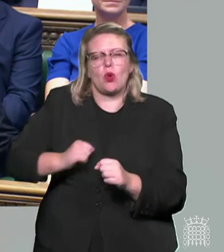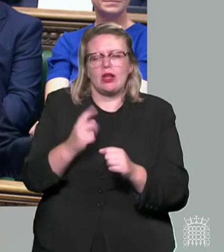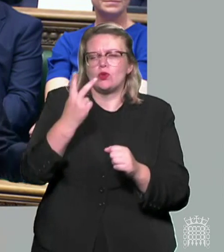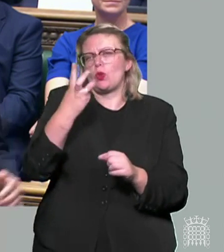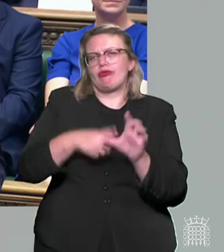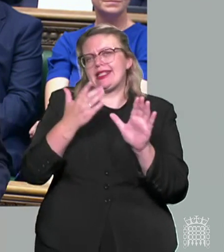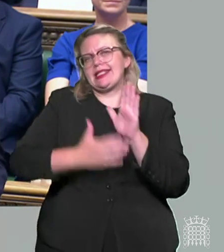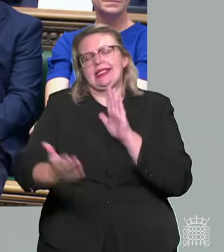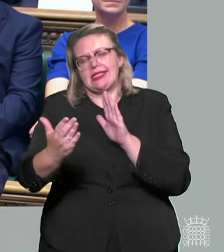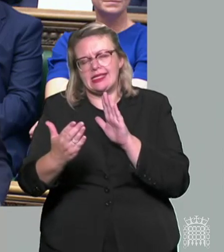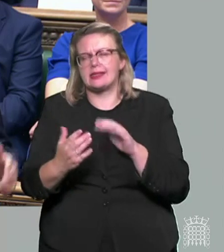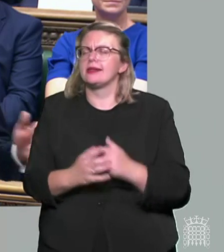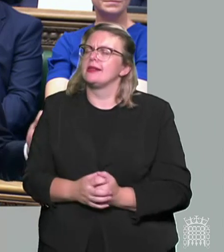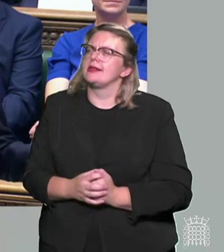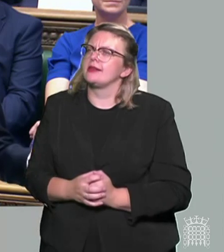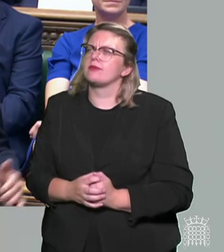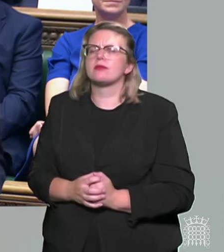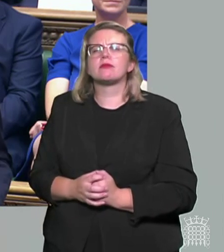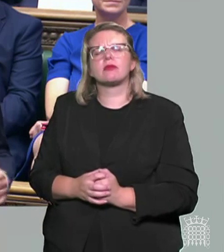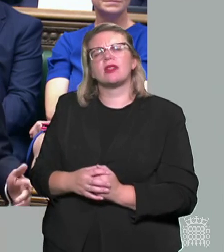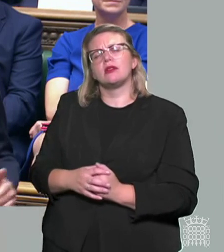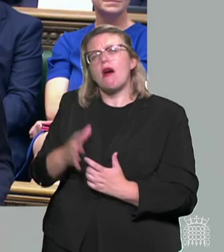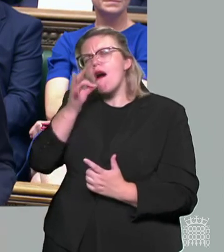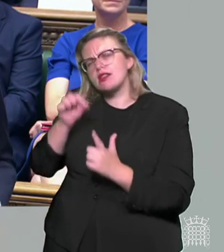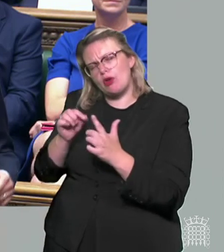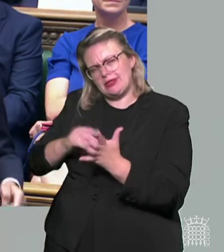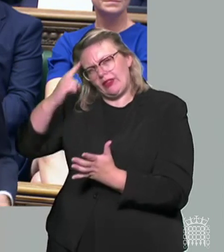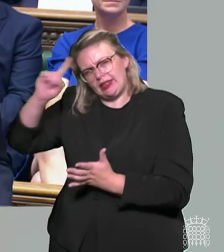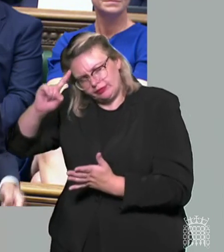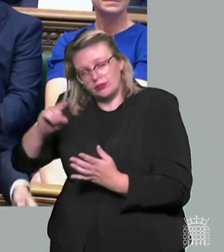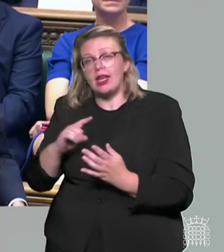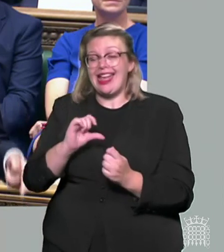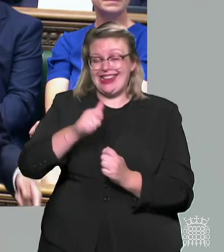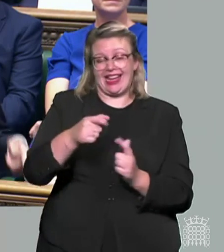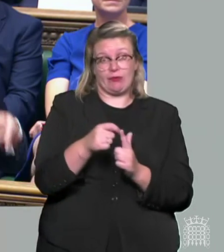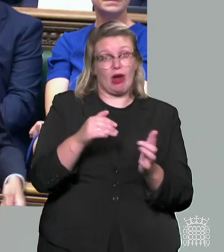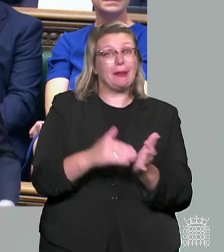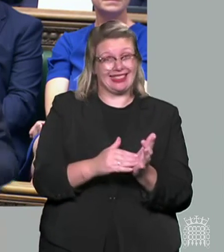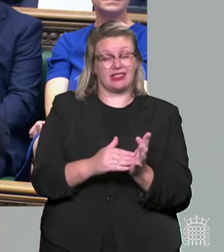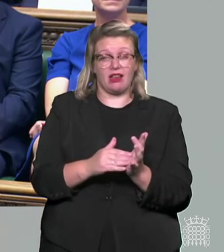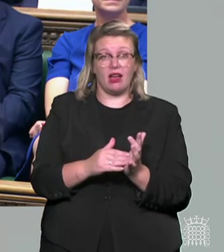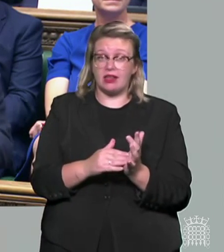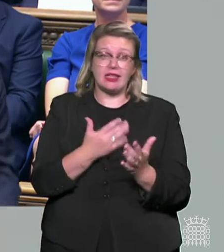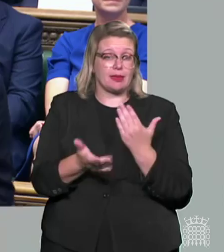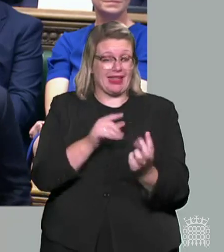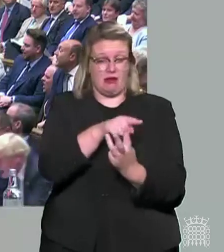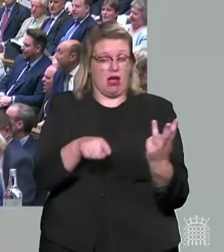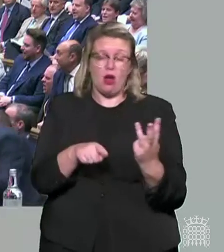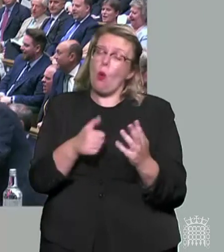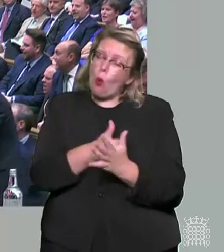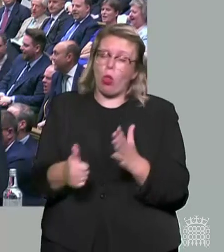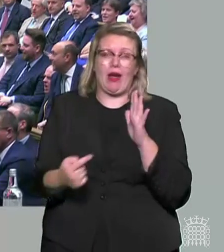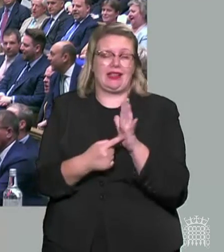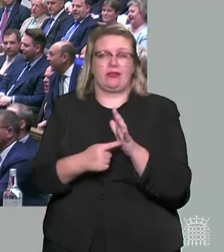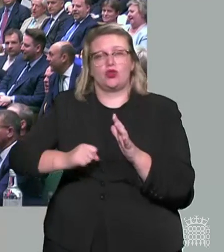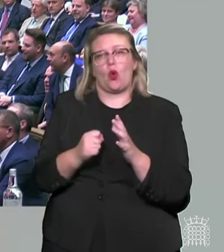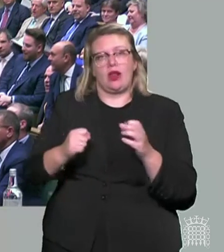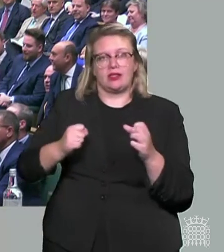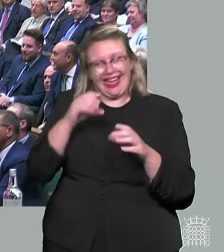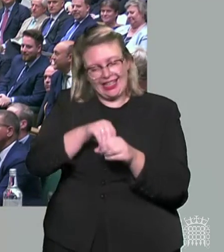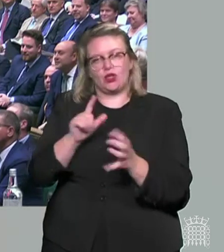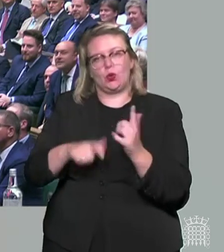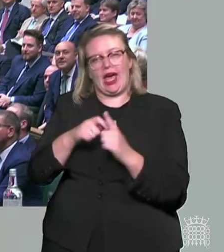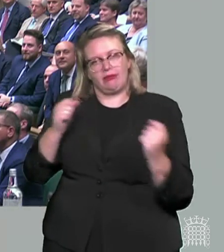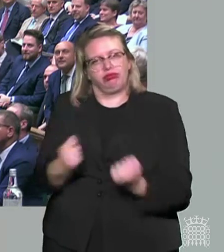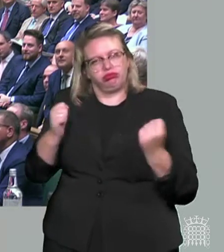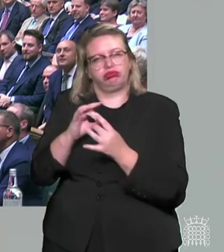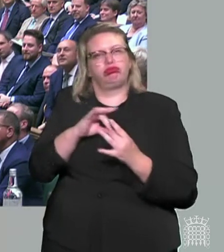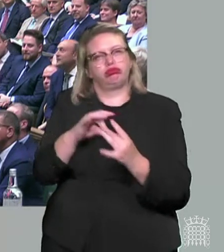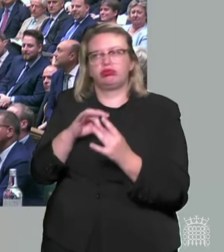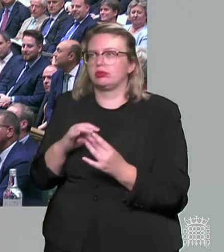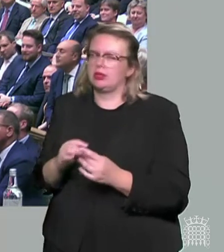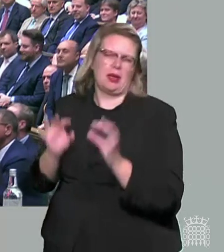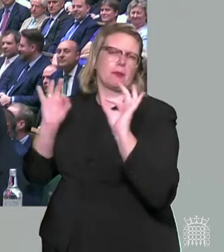Does my right honourable Friend the Prime Minister agree that whoever takes his job, and whatever comes next, the United Kingdom will always be stronger together than it ever would be apart?